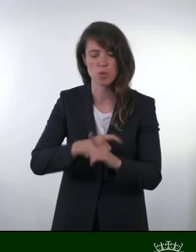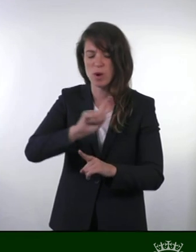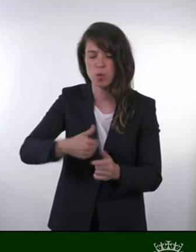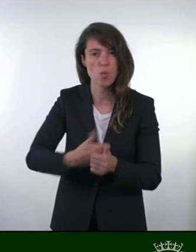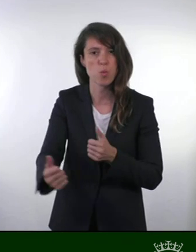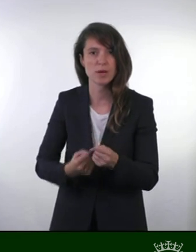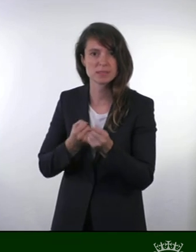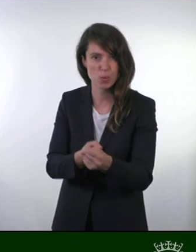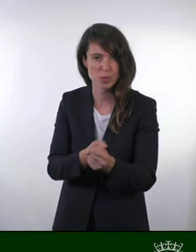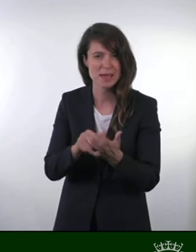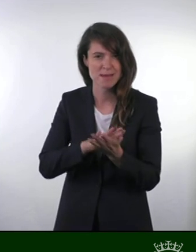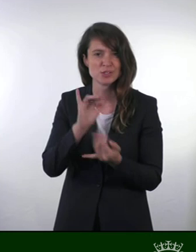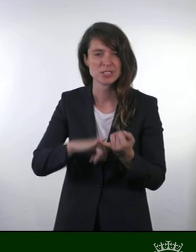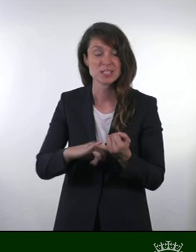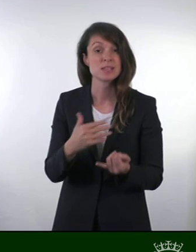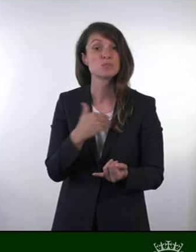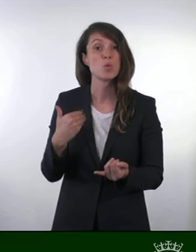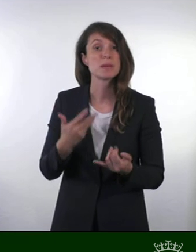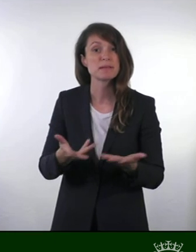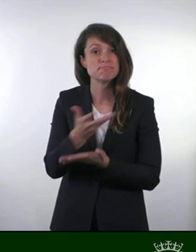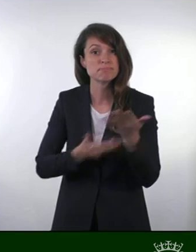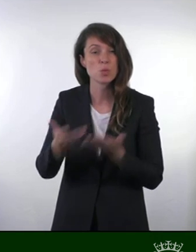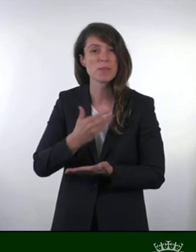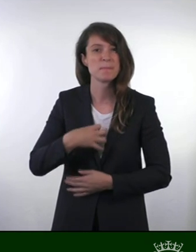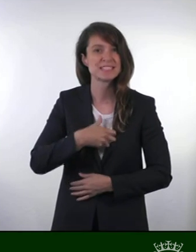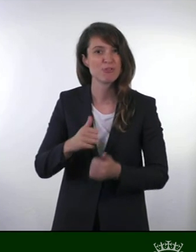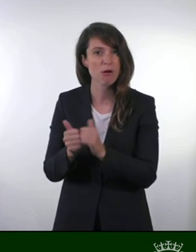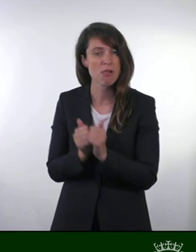This morning, I had meetings with ministerial colleagues and others.